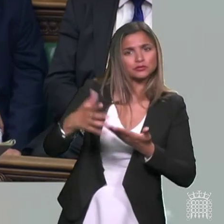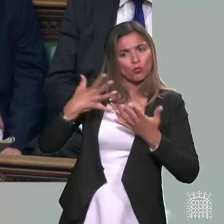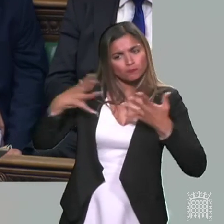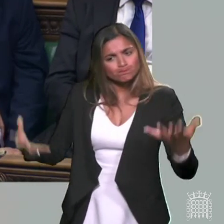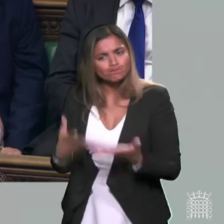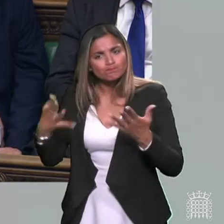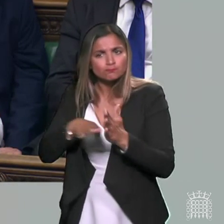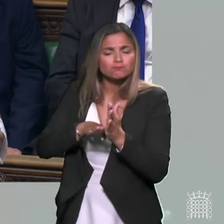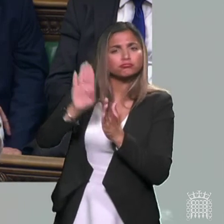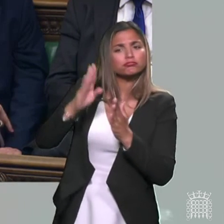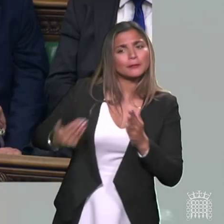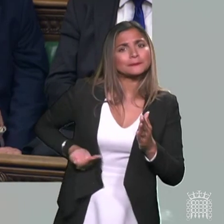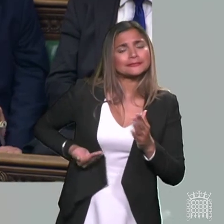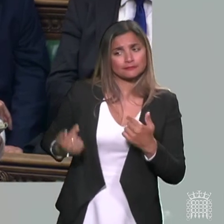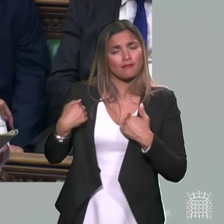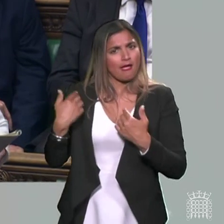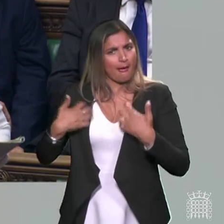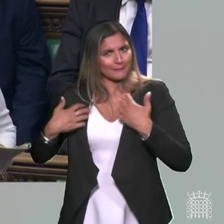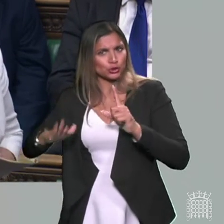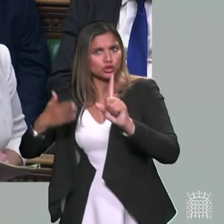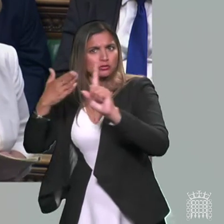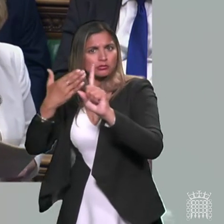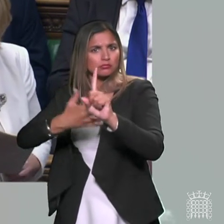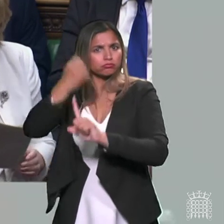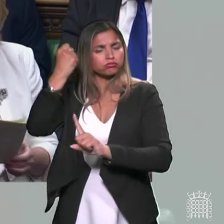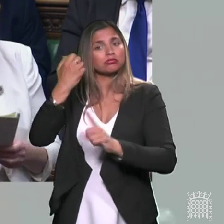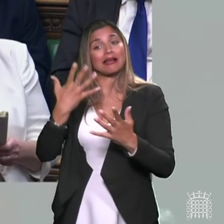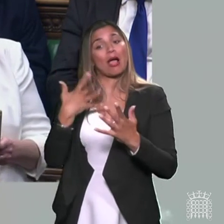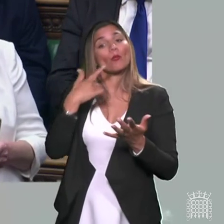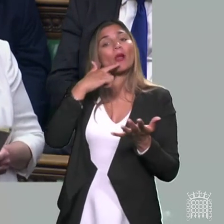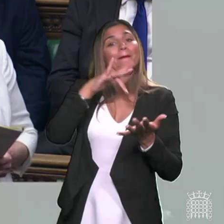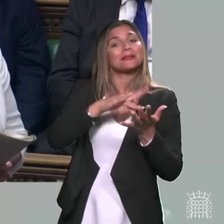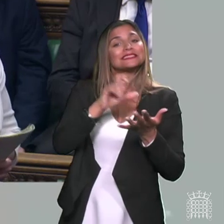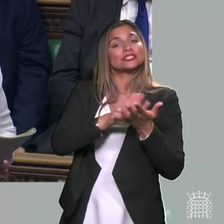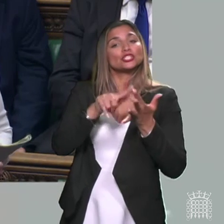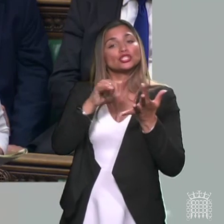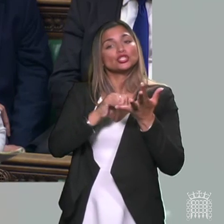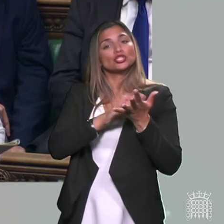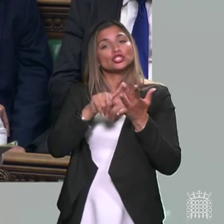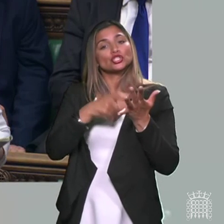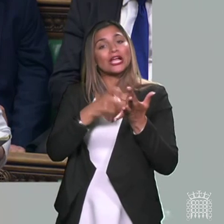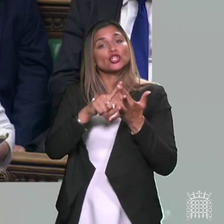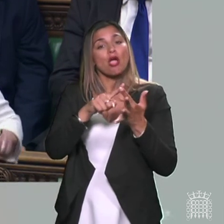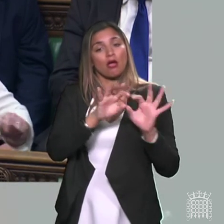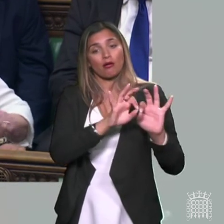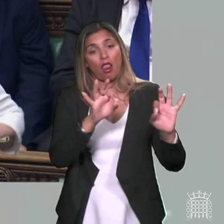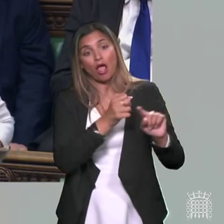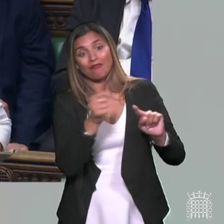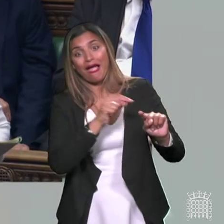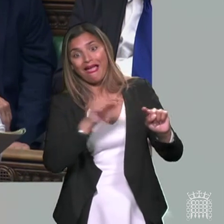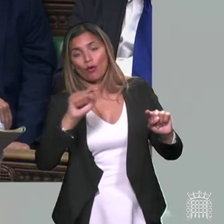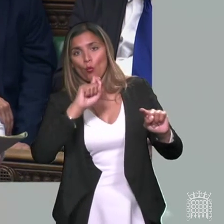I am ambitious for Cheadle and I want to secure the redoubling of the Mid-Cheshire line and the extension of Metrolink through my constituency.